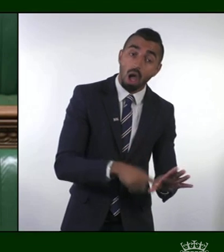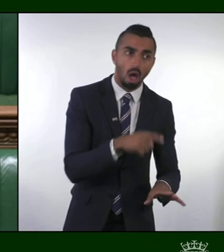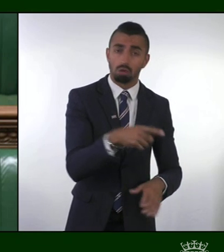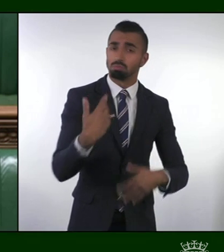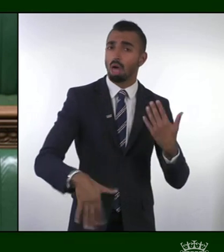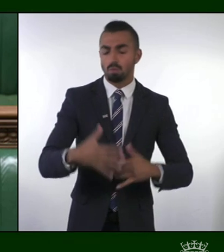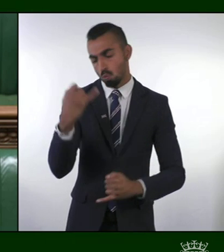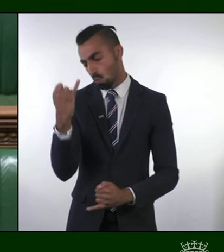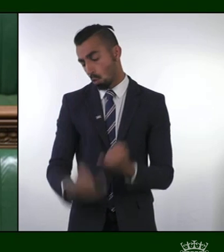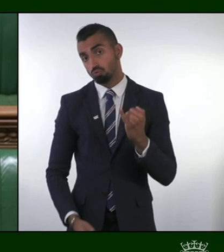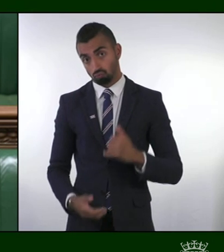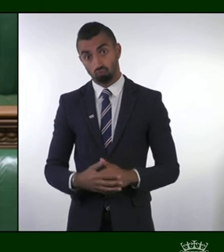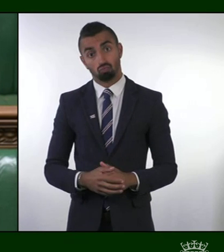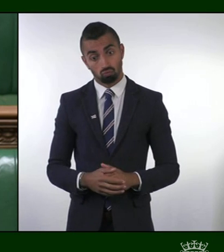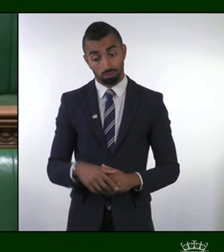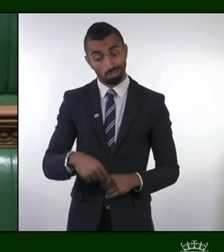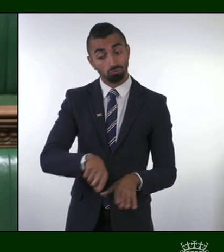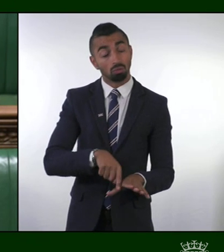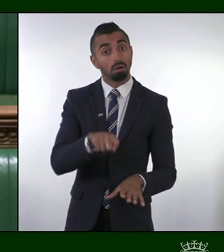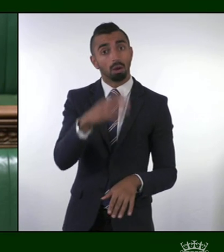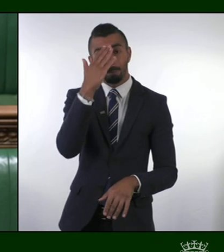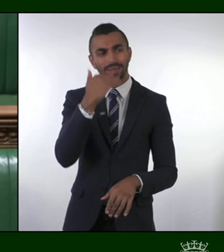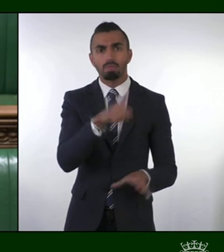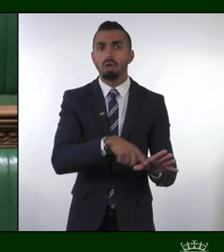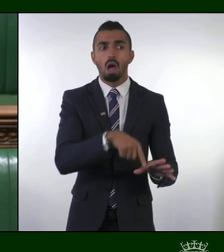Over 700,000 people are leaving education this year.